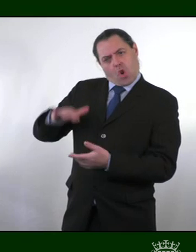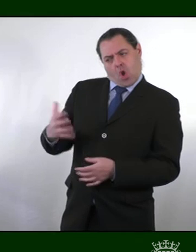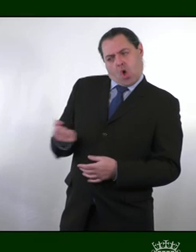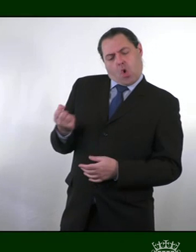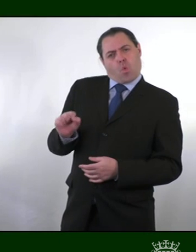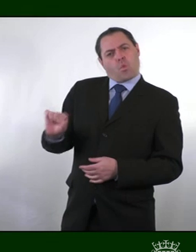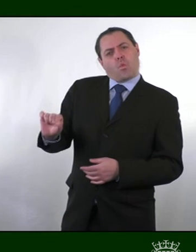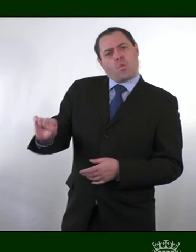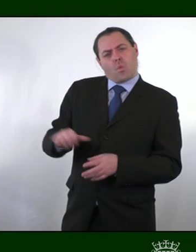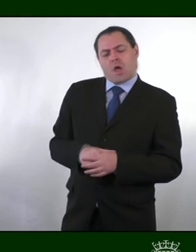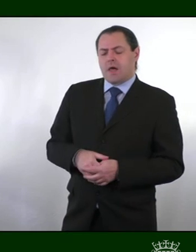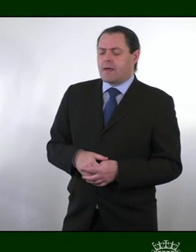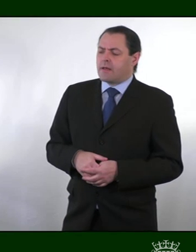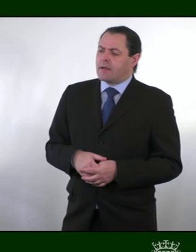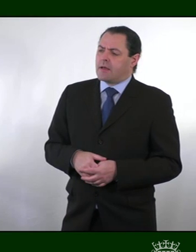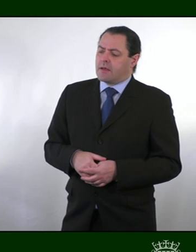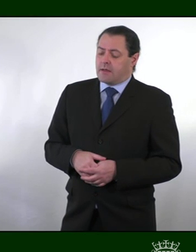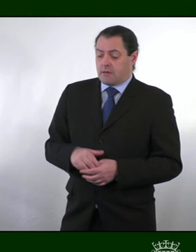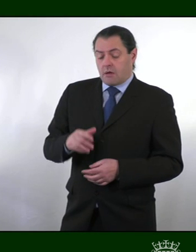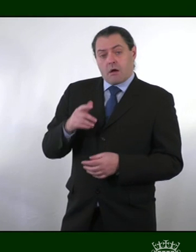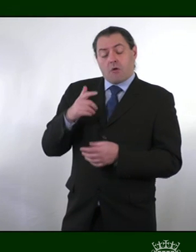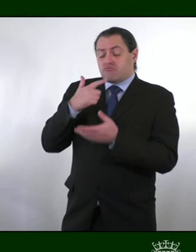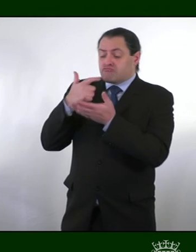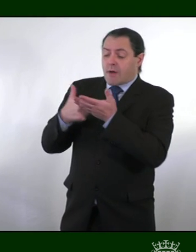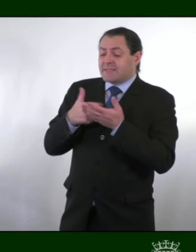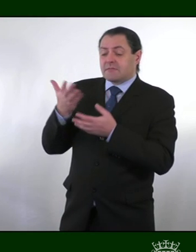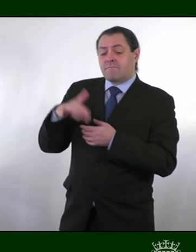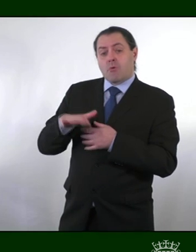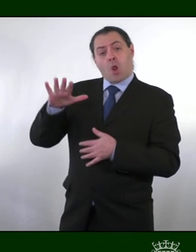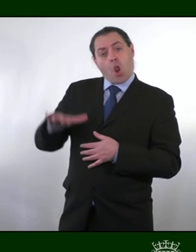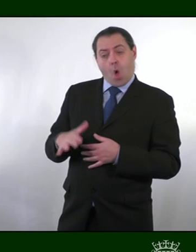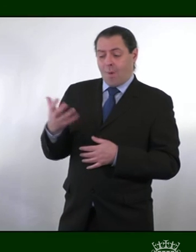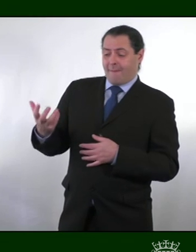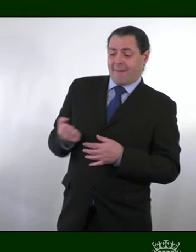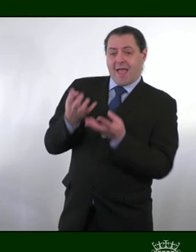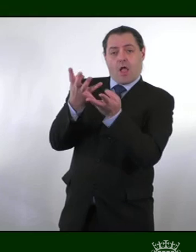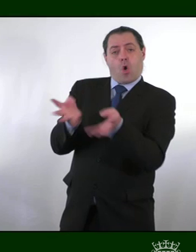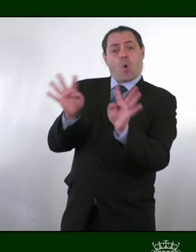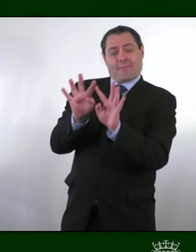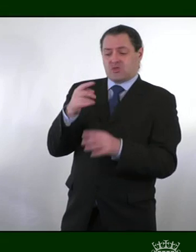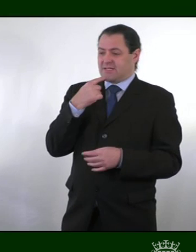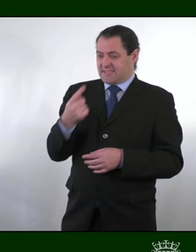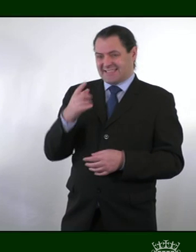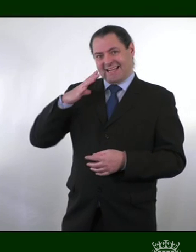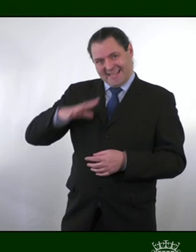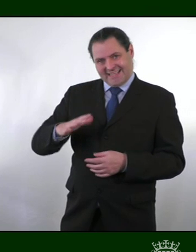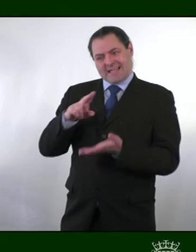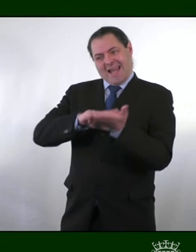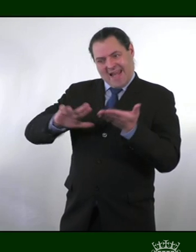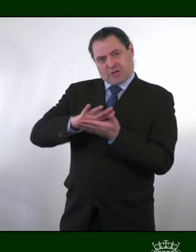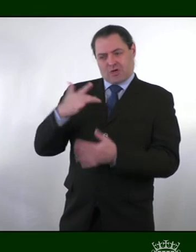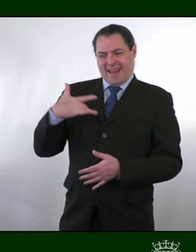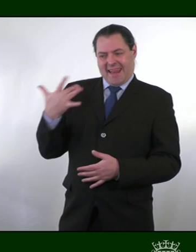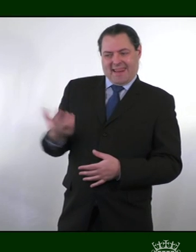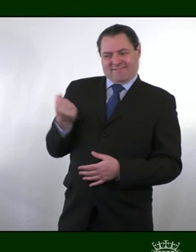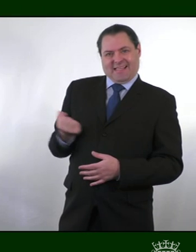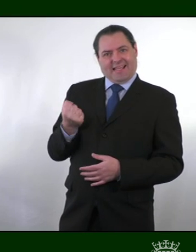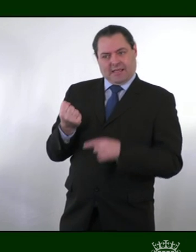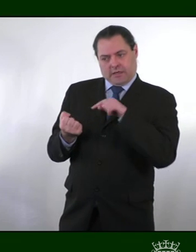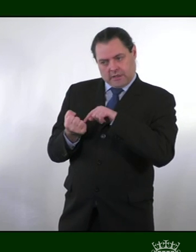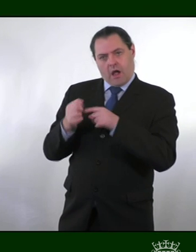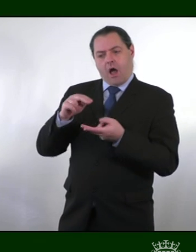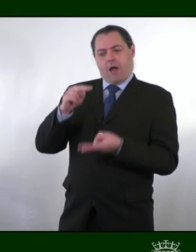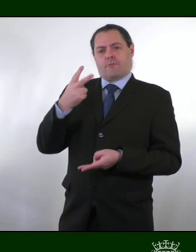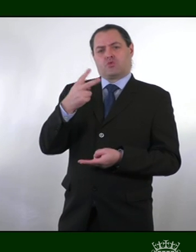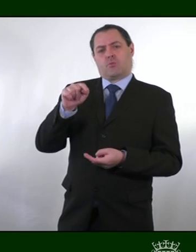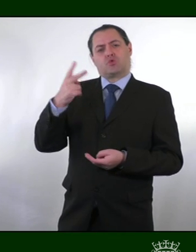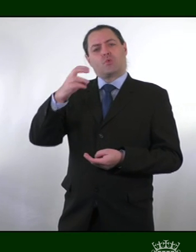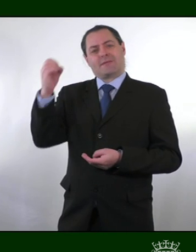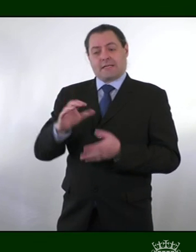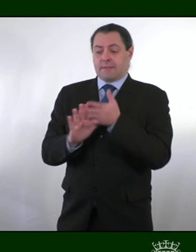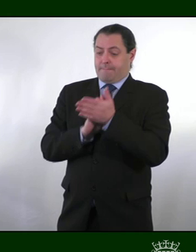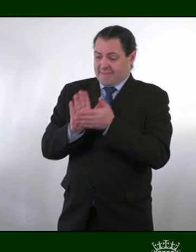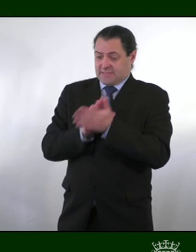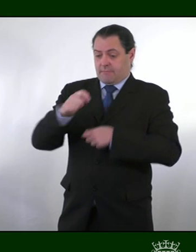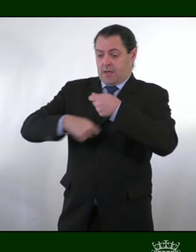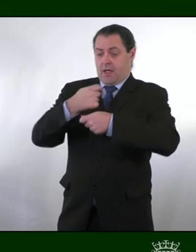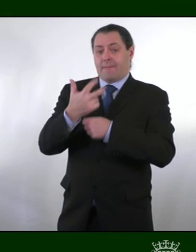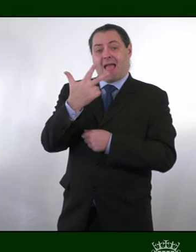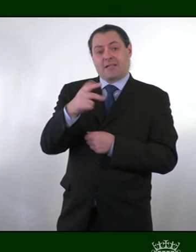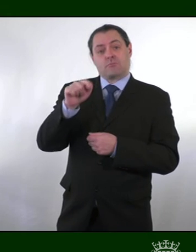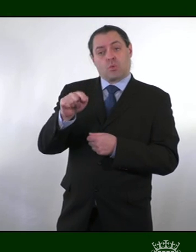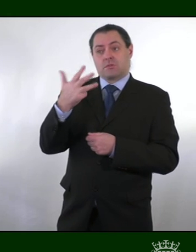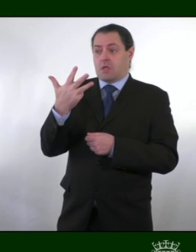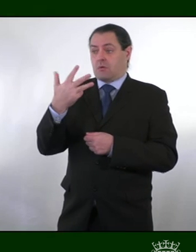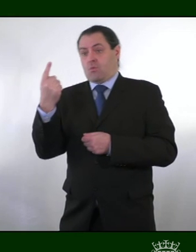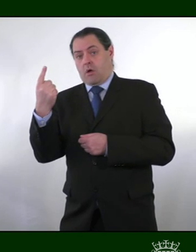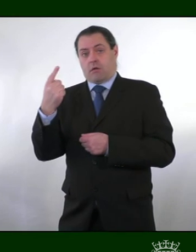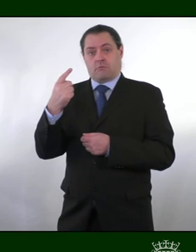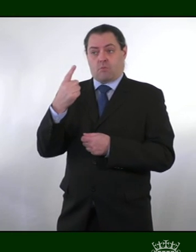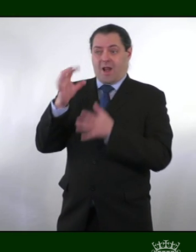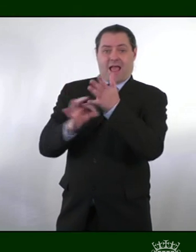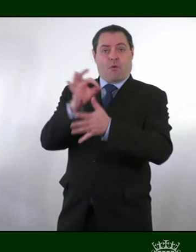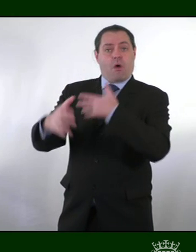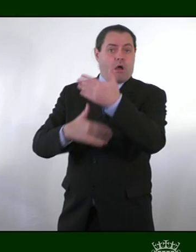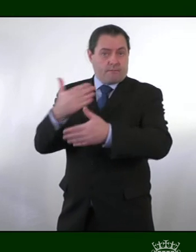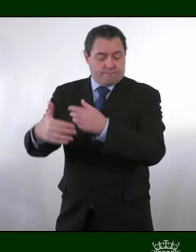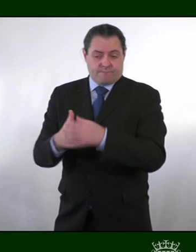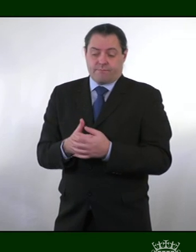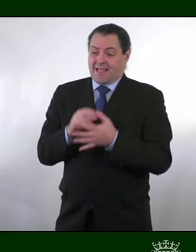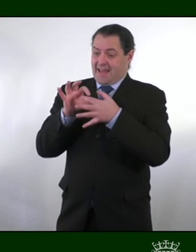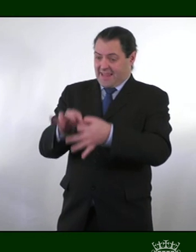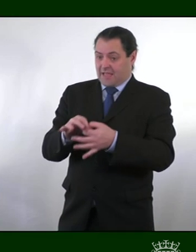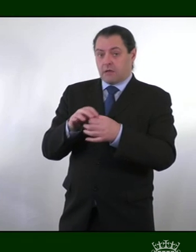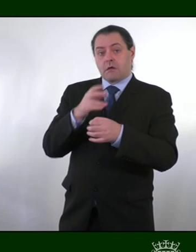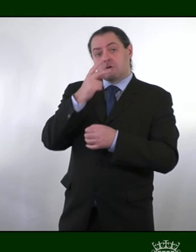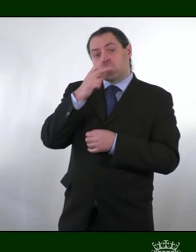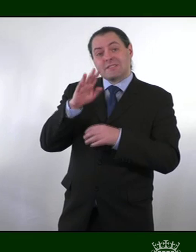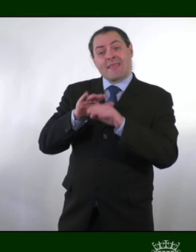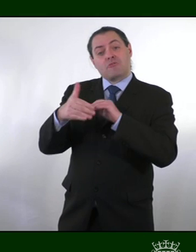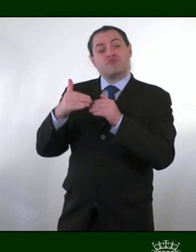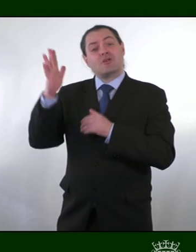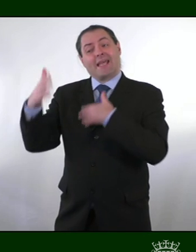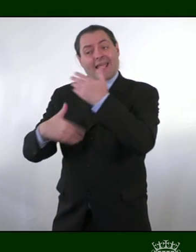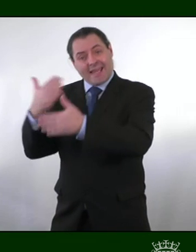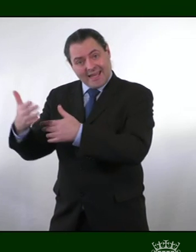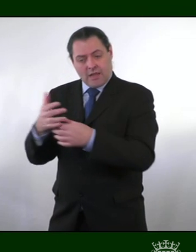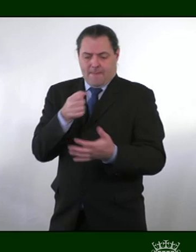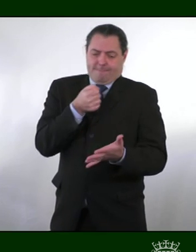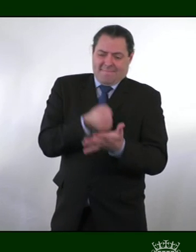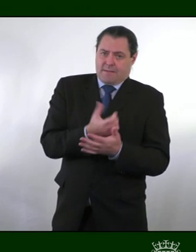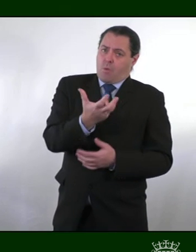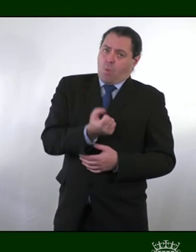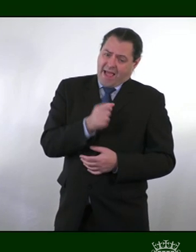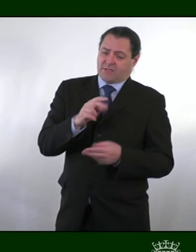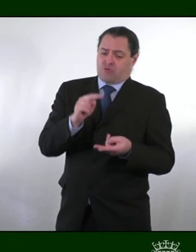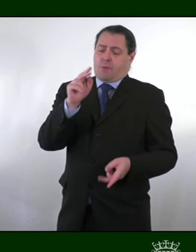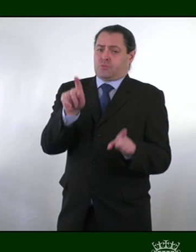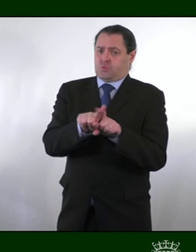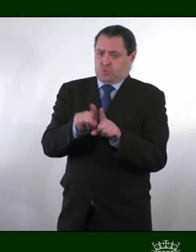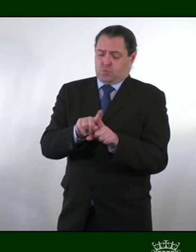We are accepting in full the recommendations of the Low Pay Commission to increase the national living wage by 2.2% to £8.91 an hour; to extend this rate to those aged 23 and over; and to increase the national minimum wage rates as well.